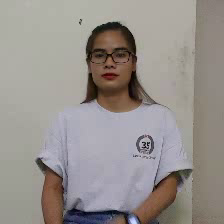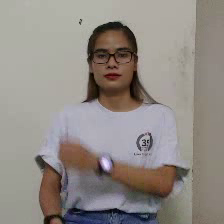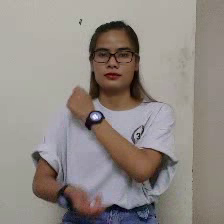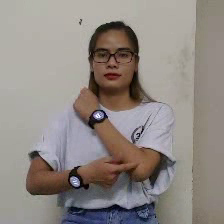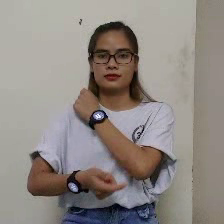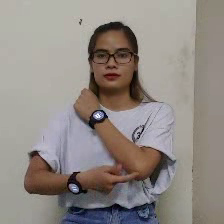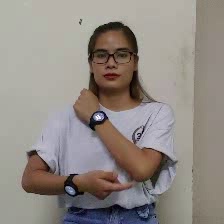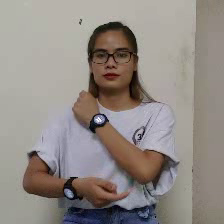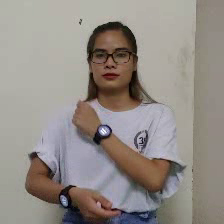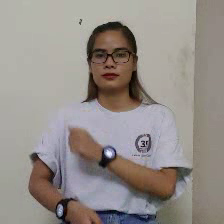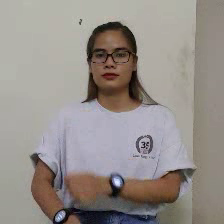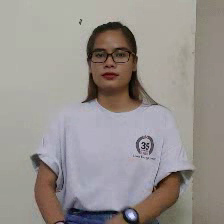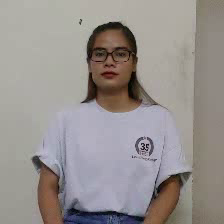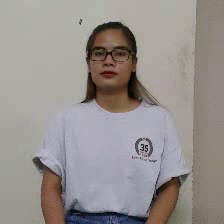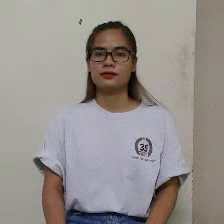Cám dỗ